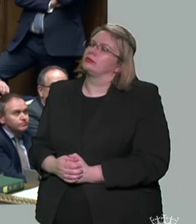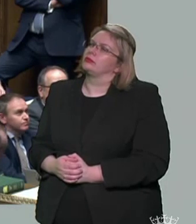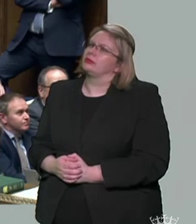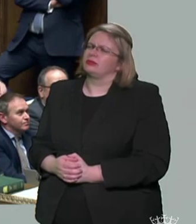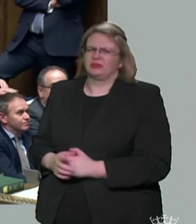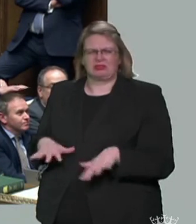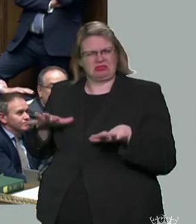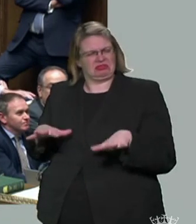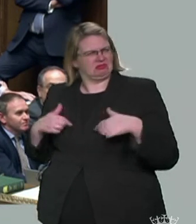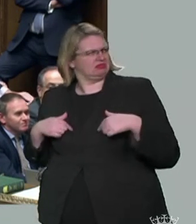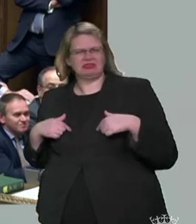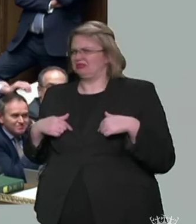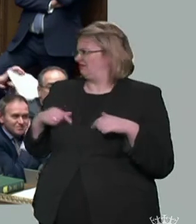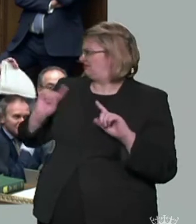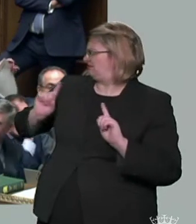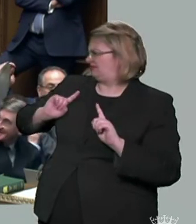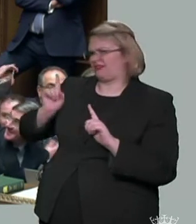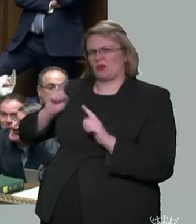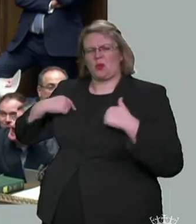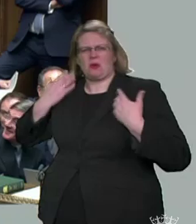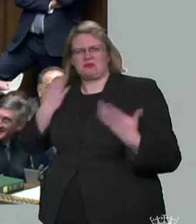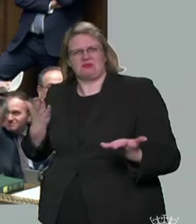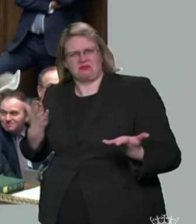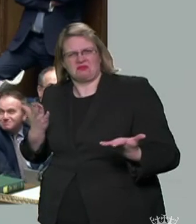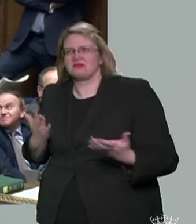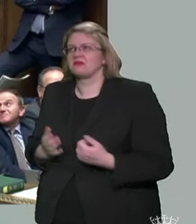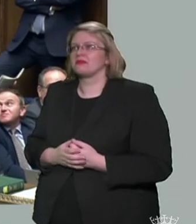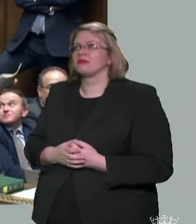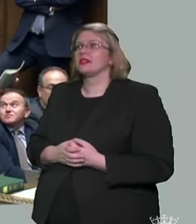I do not know what I have done to deserve that.